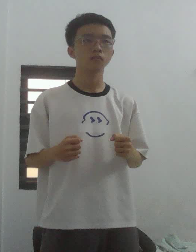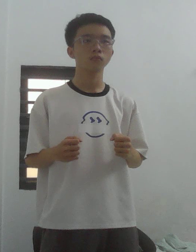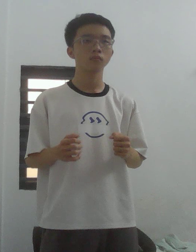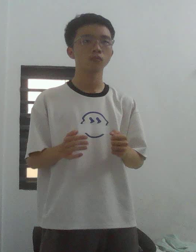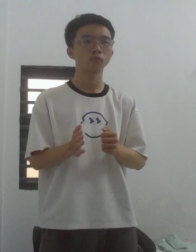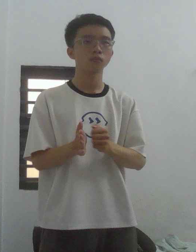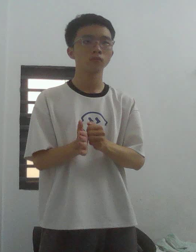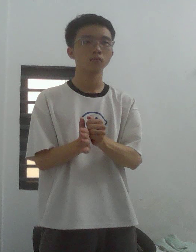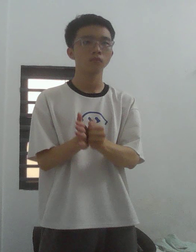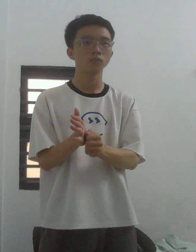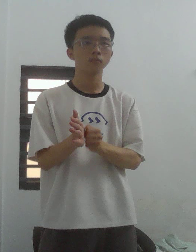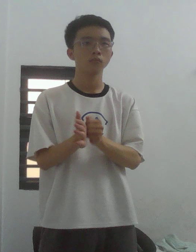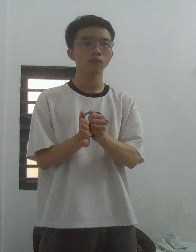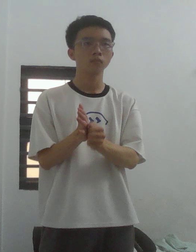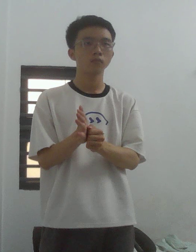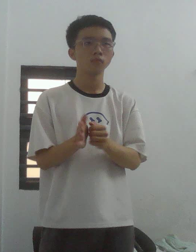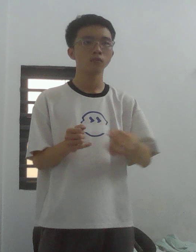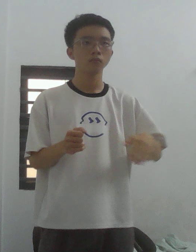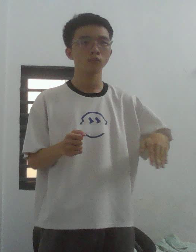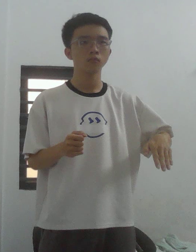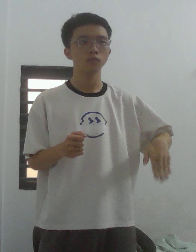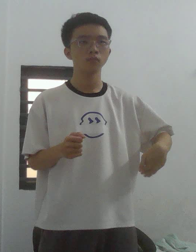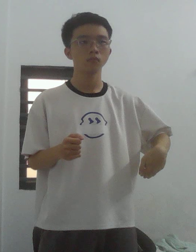thang sau